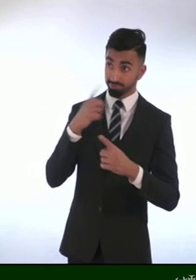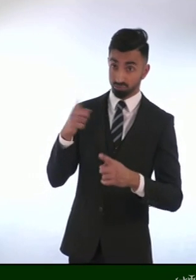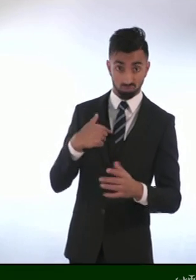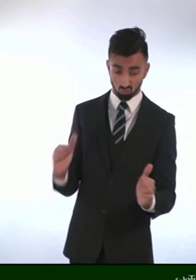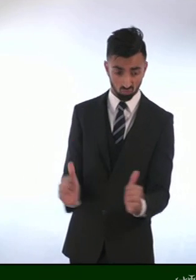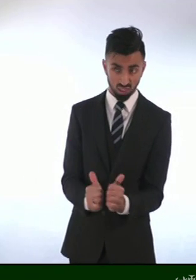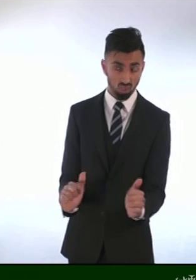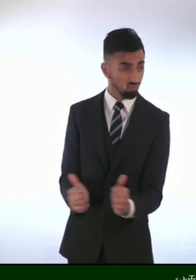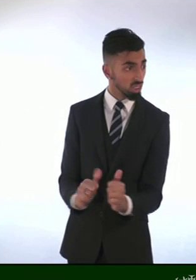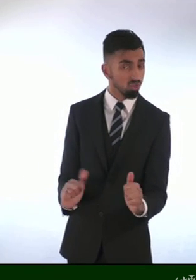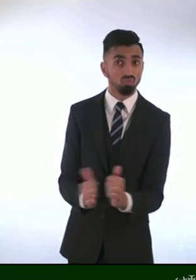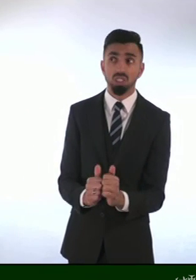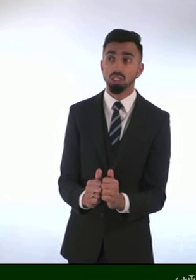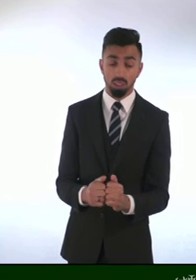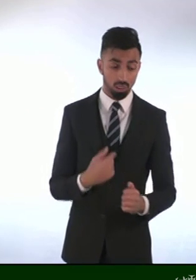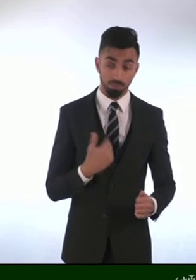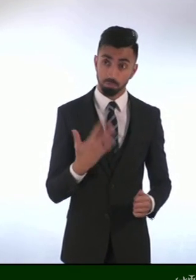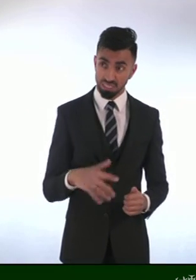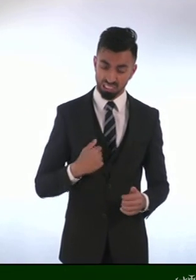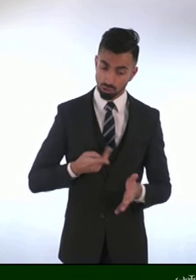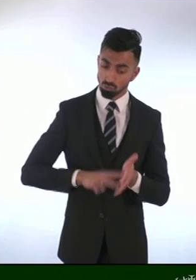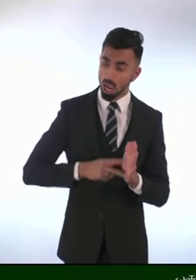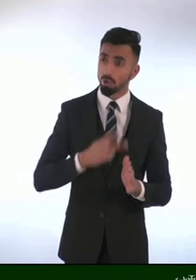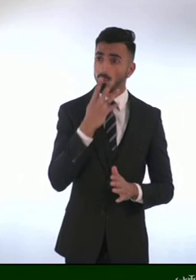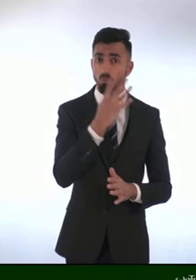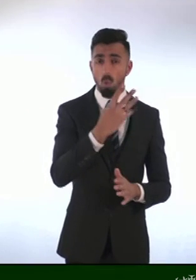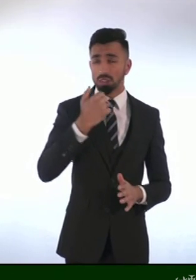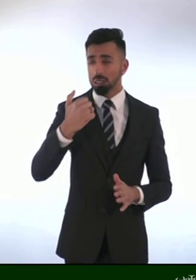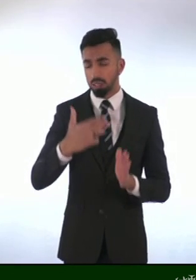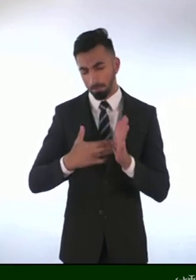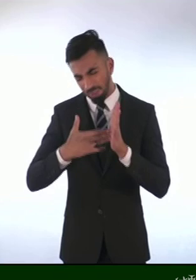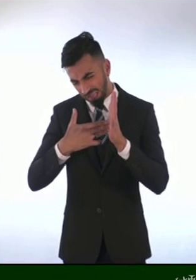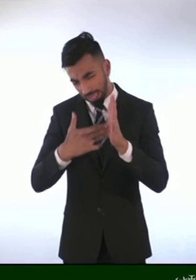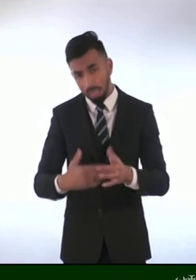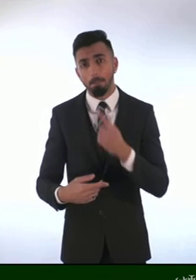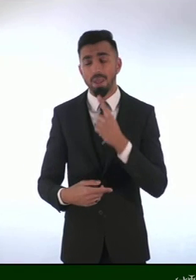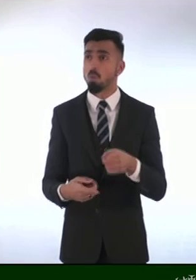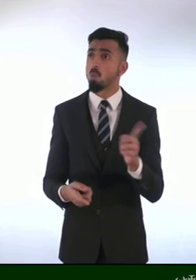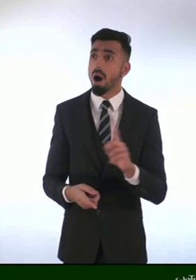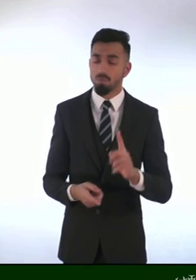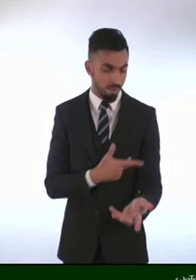The Government have announced a £46 million package of investment for finding a vaccine.